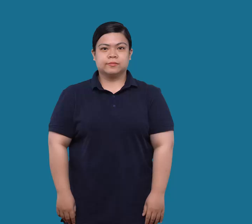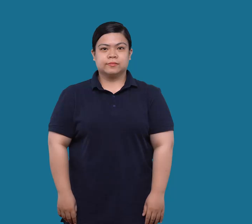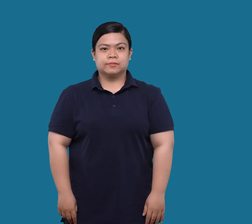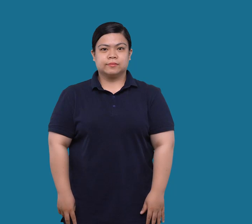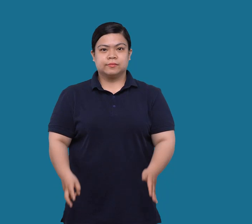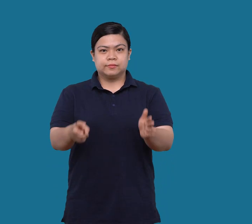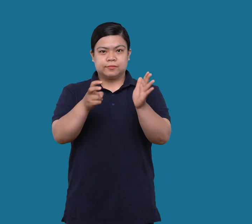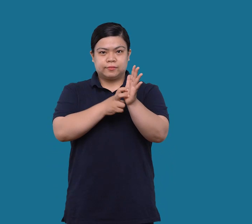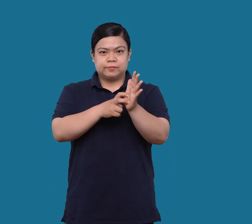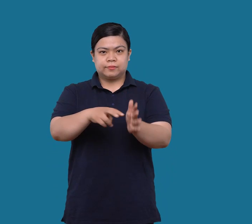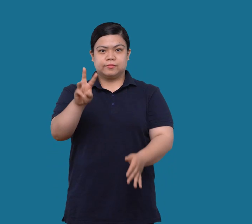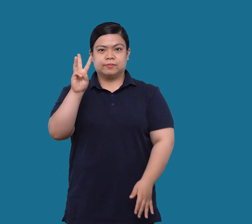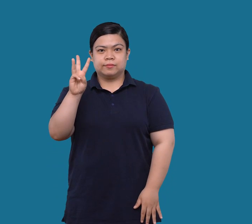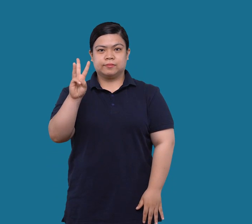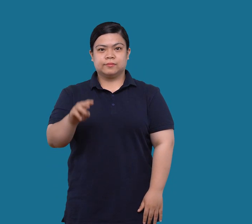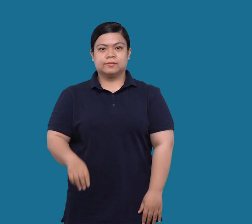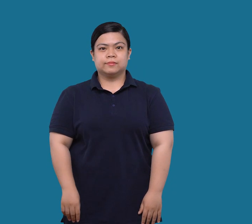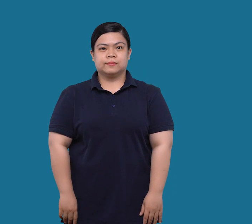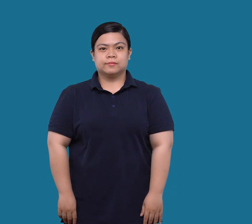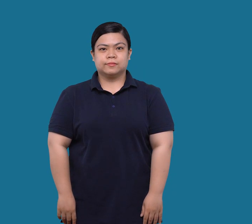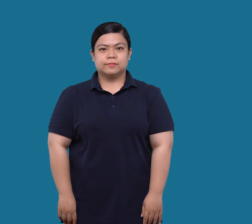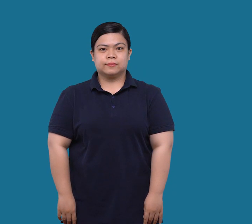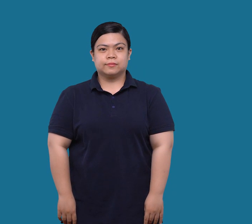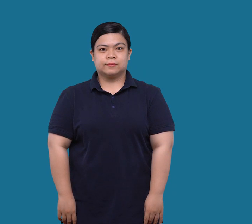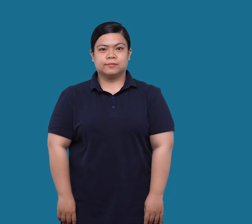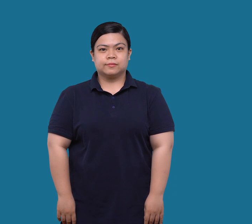chia ba